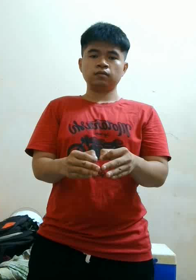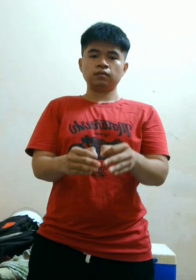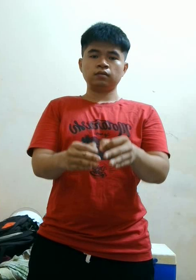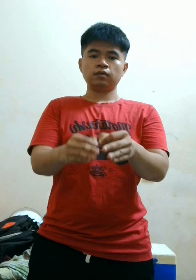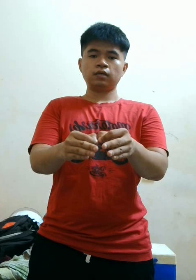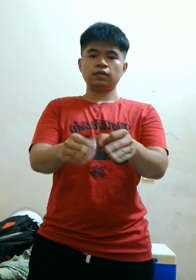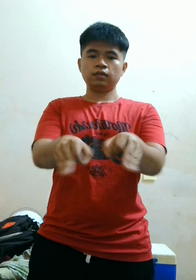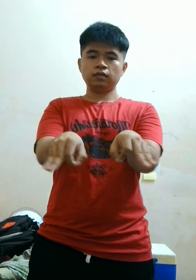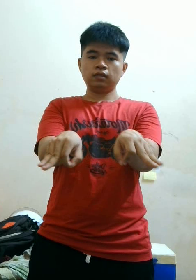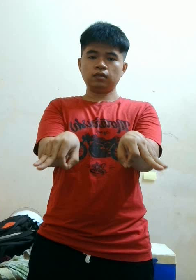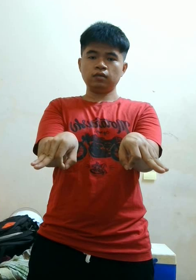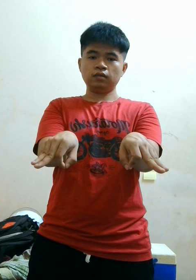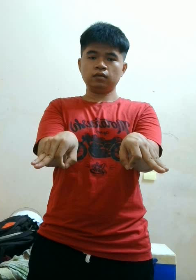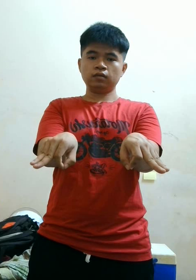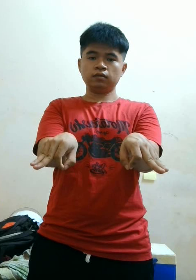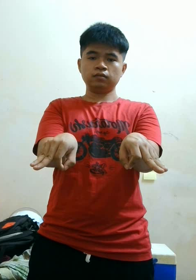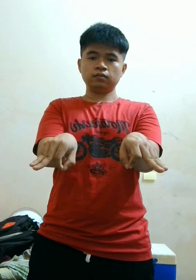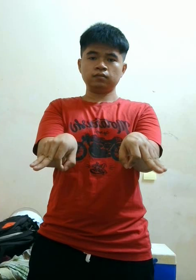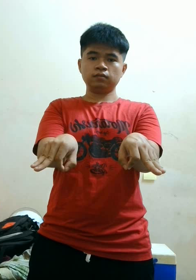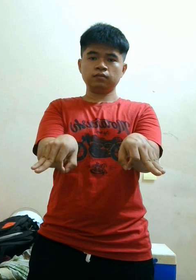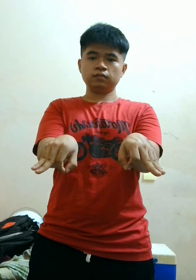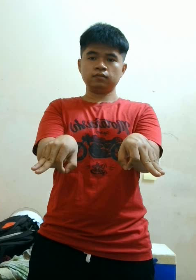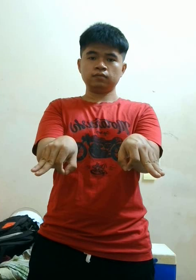cai gi